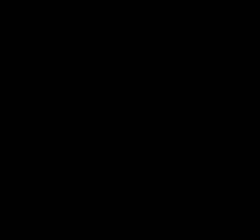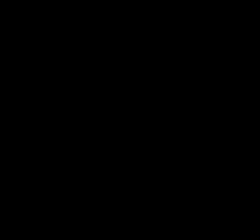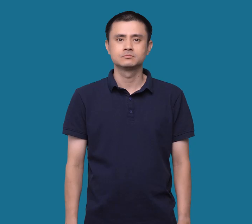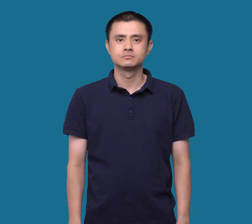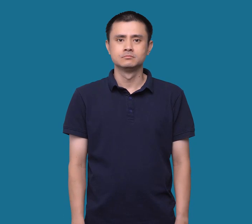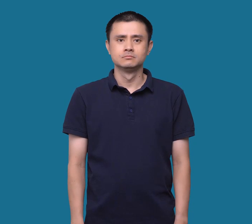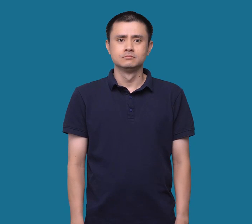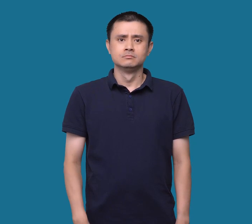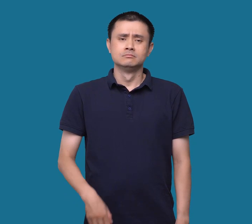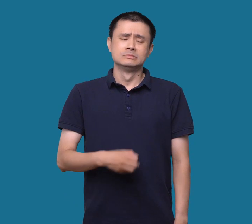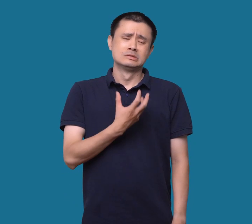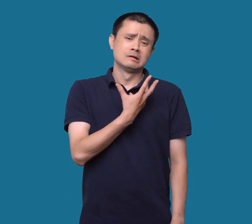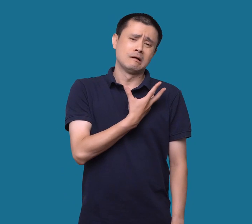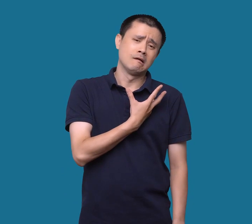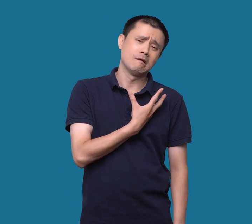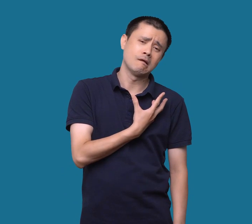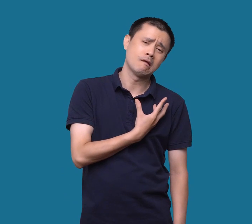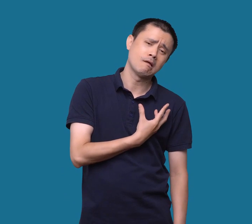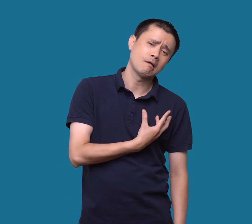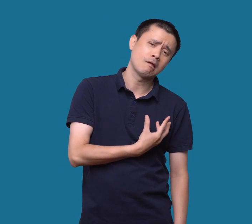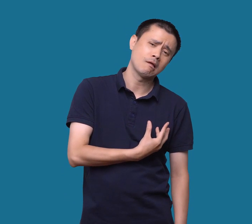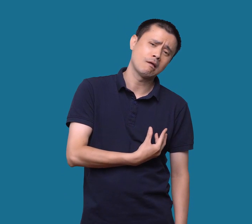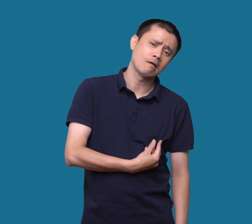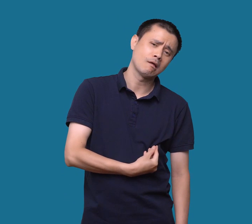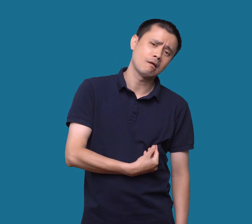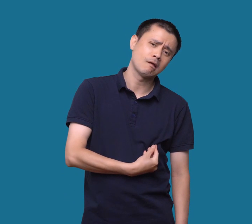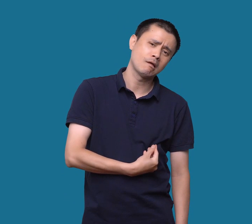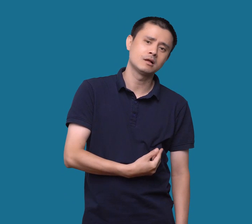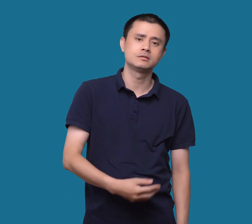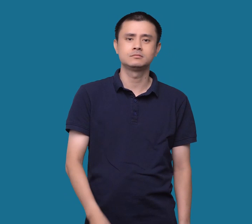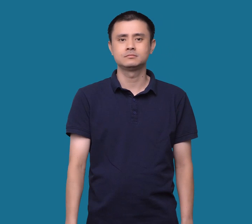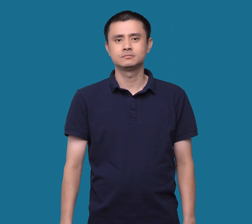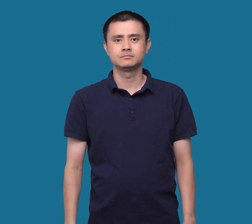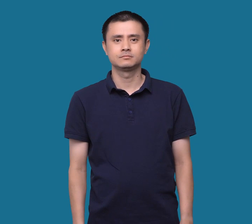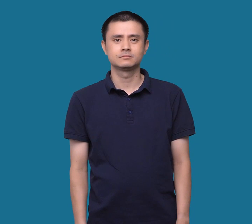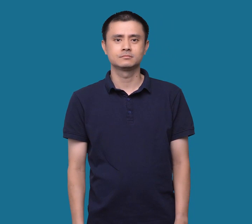tuyệt vọng